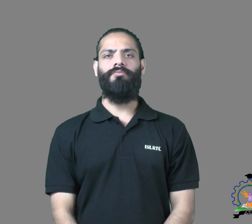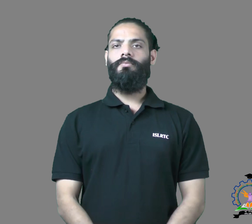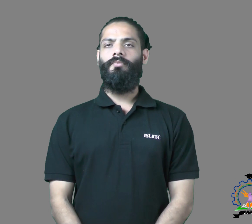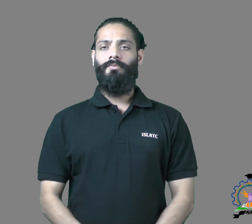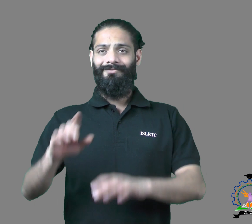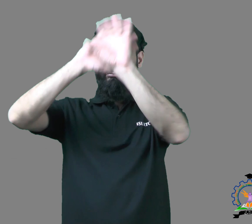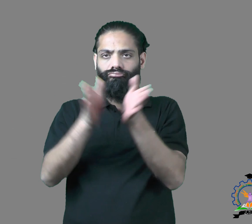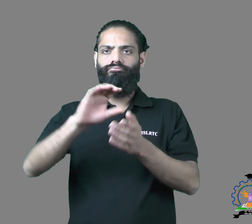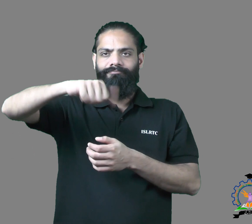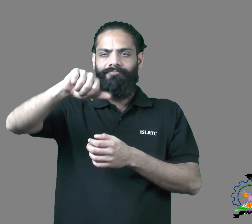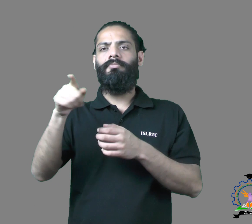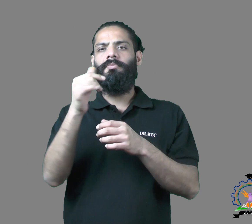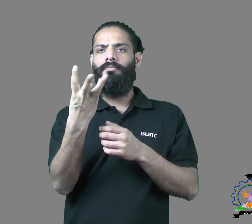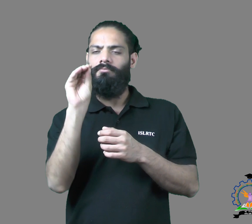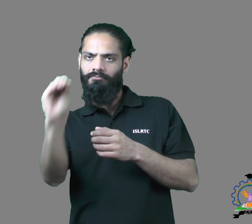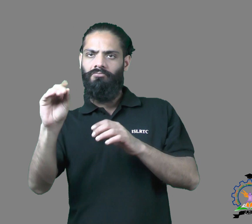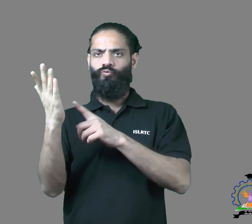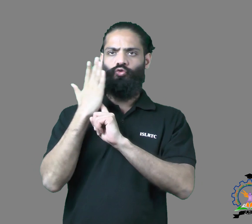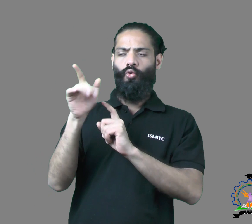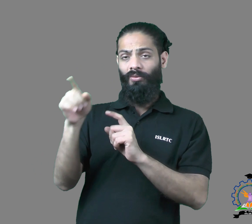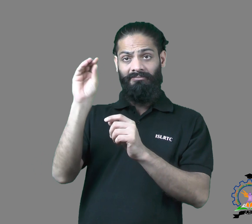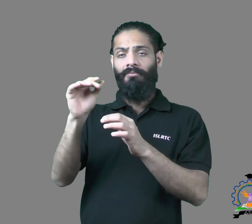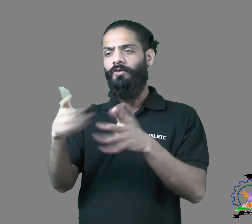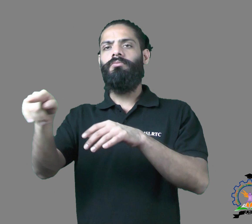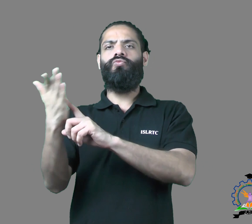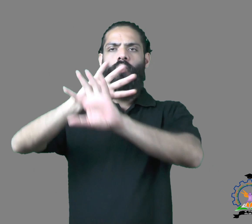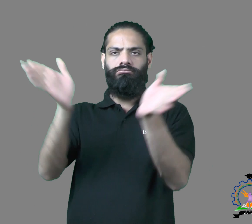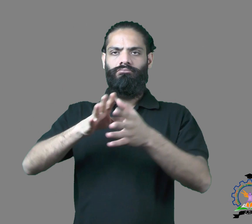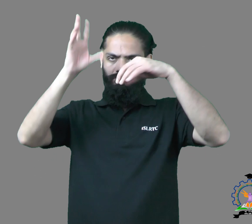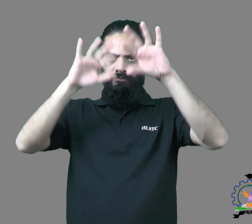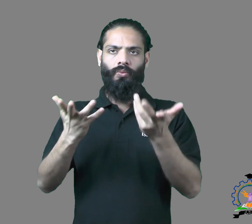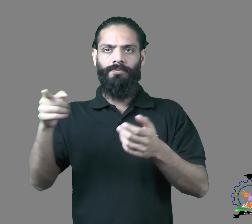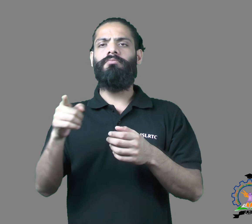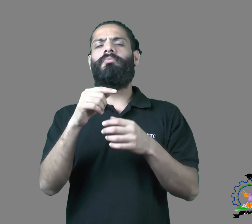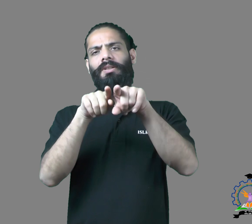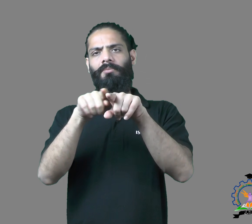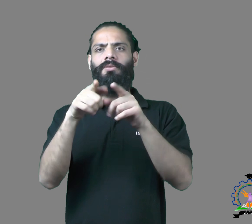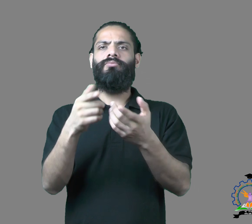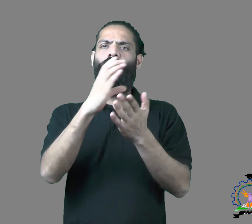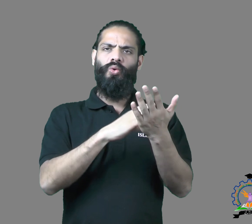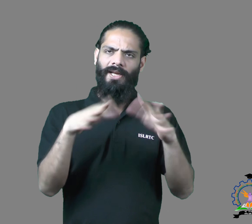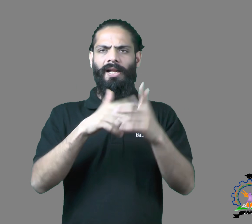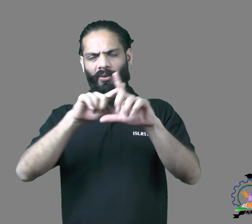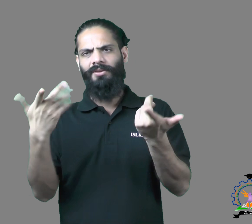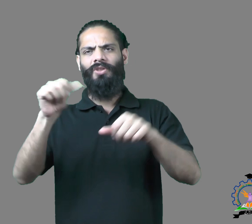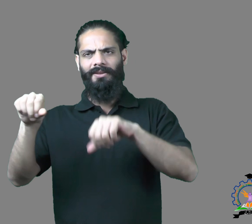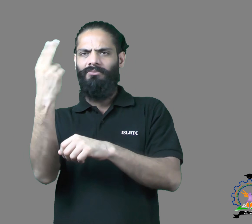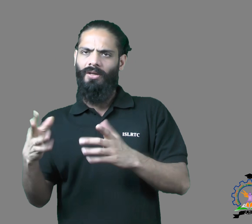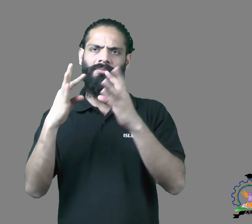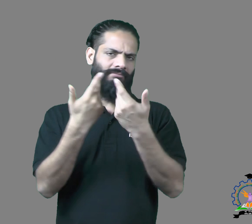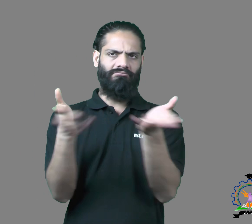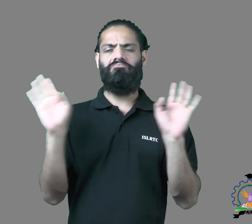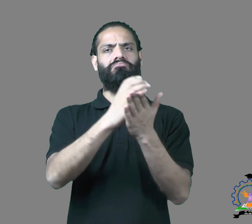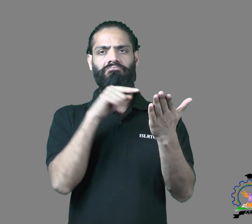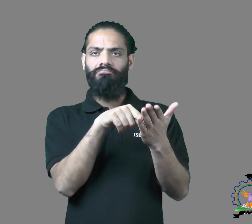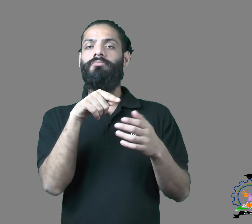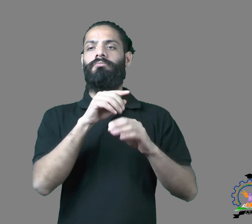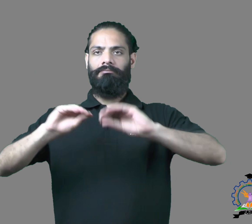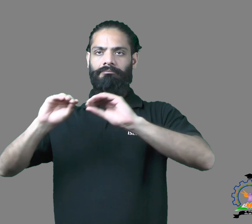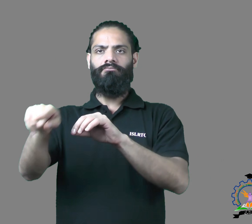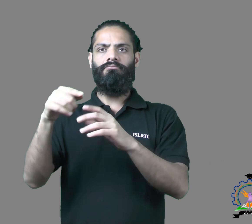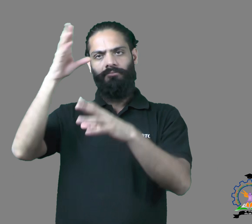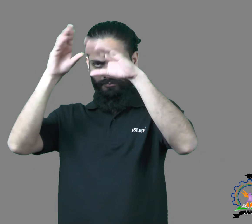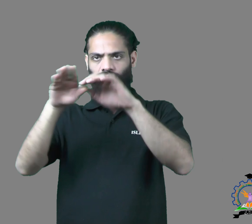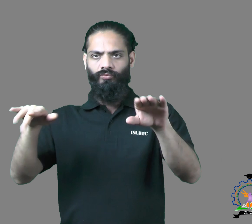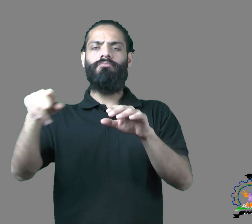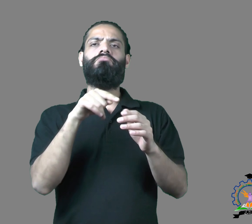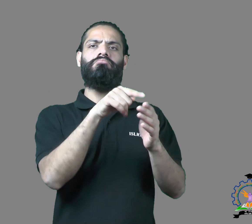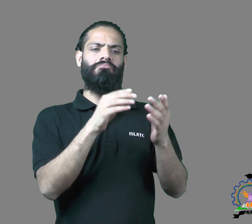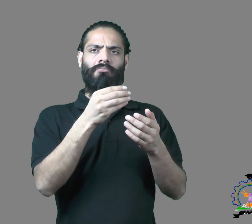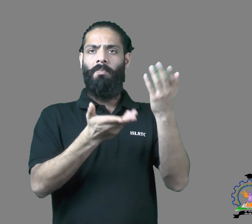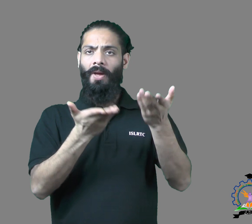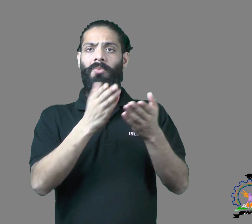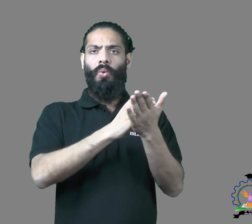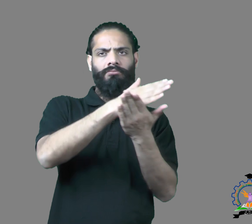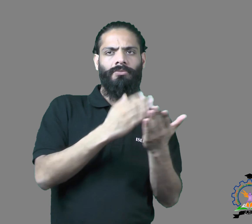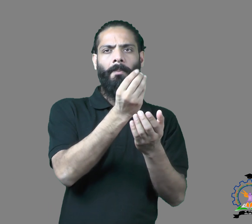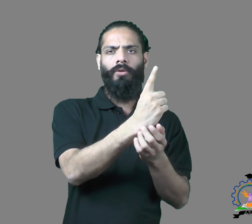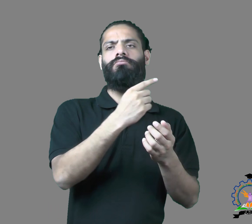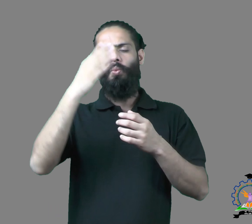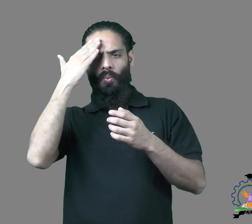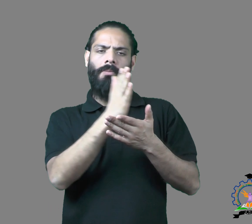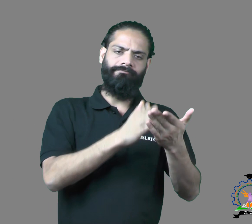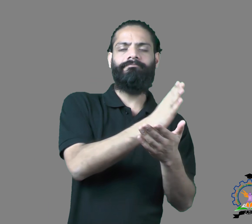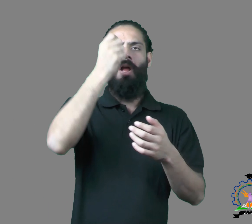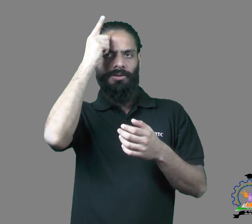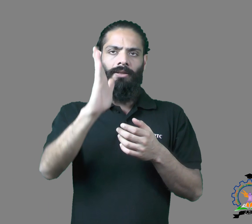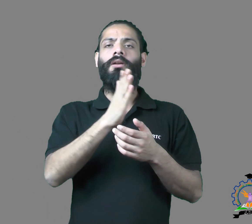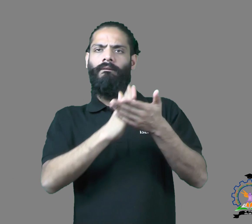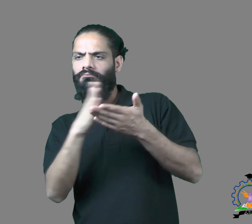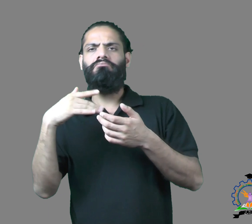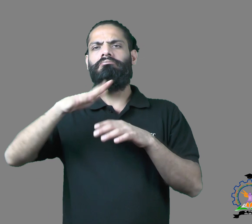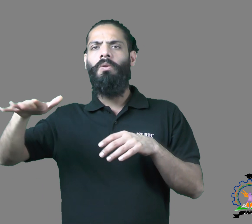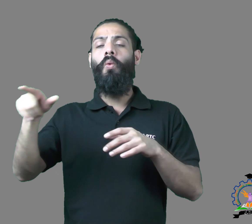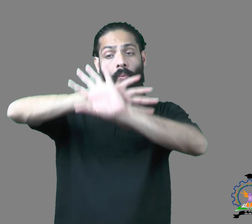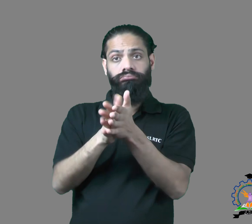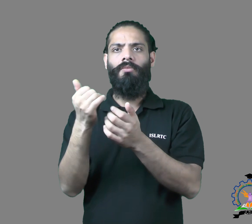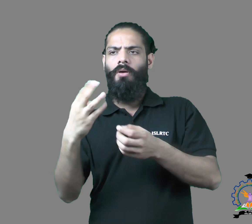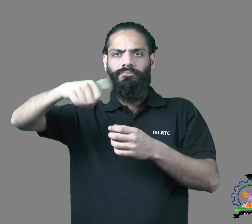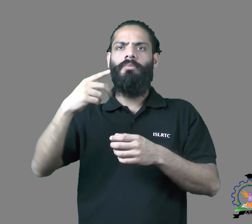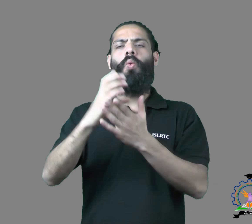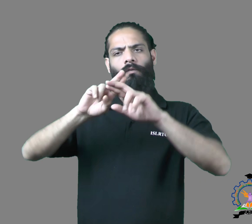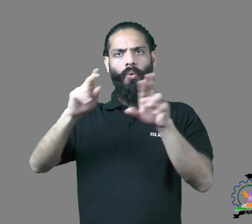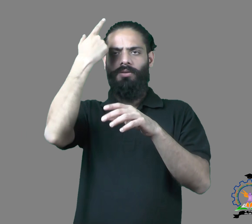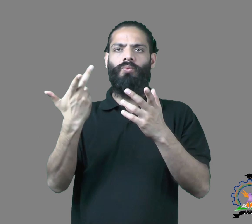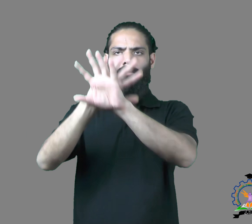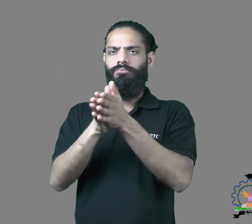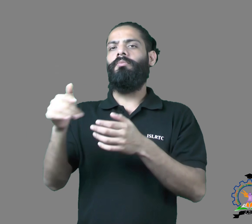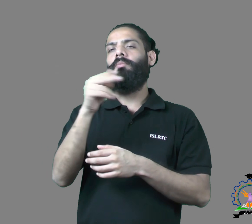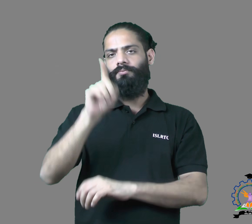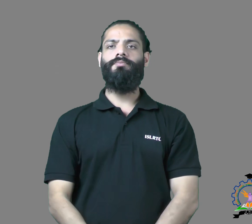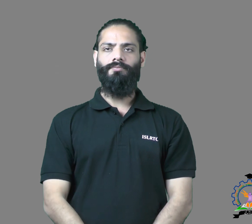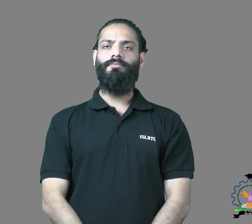Holistic Scoring